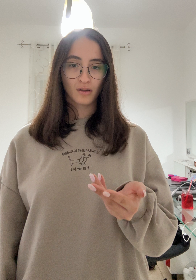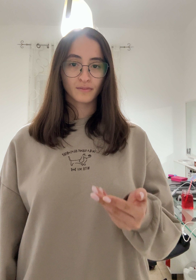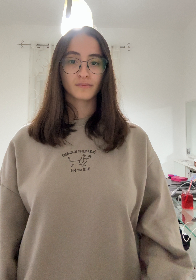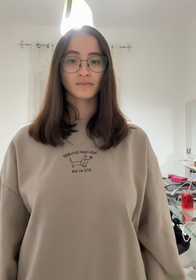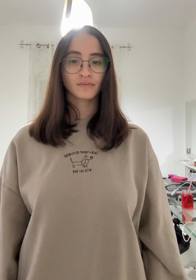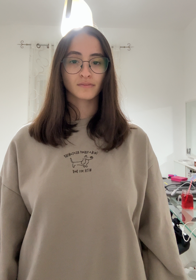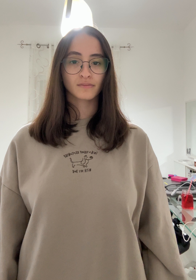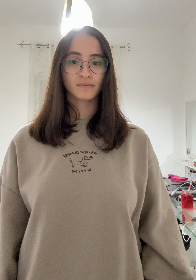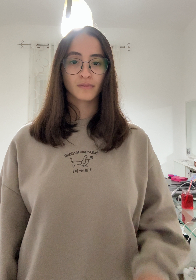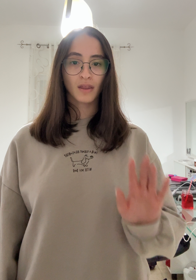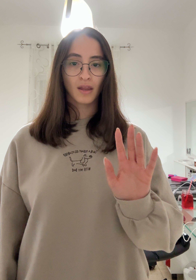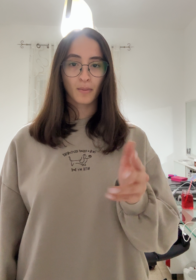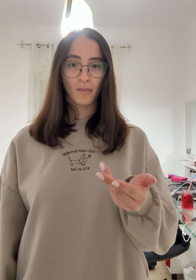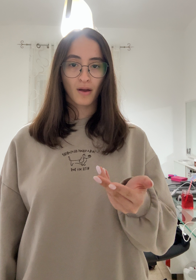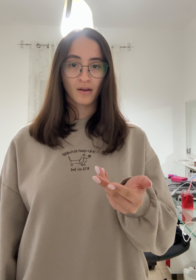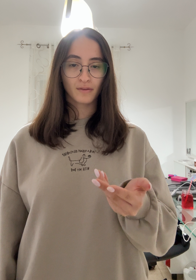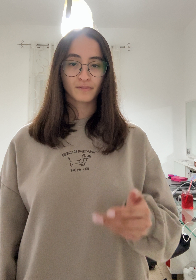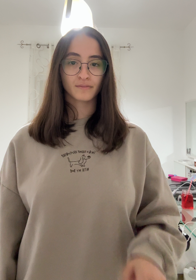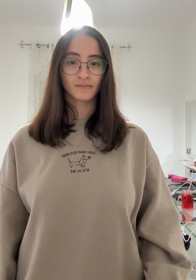מה